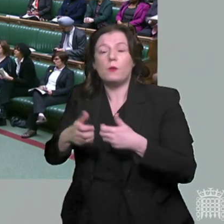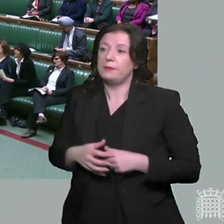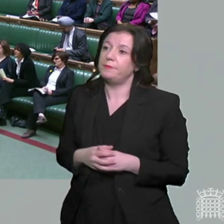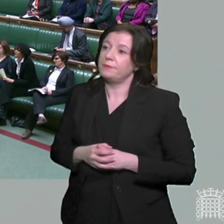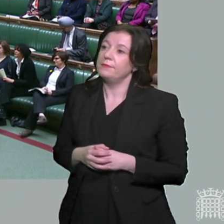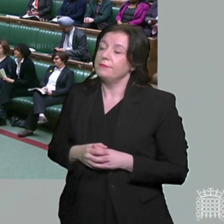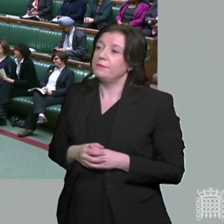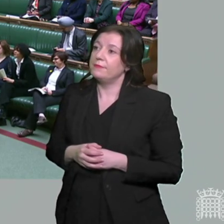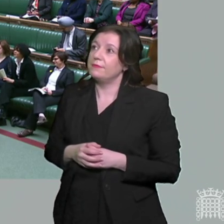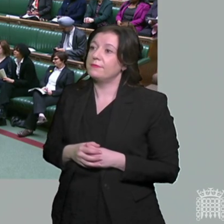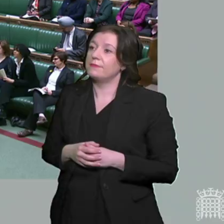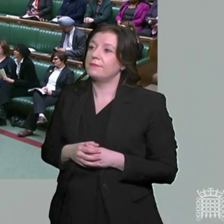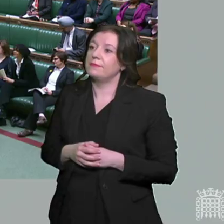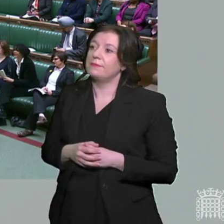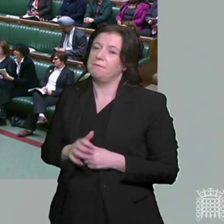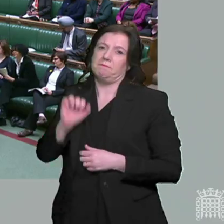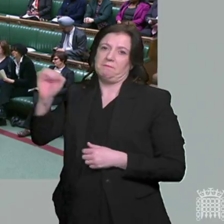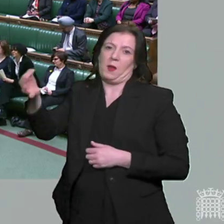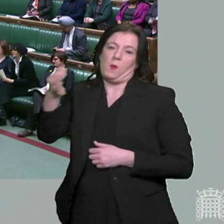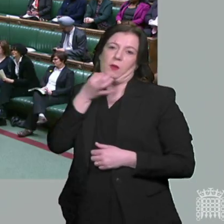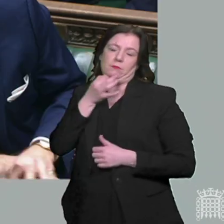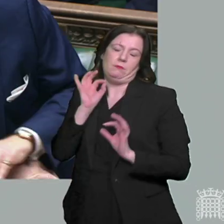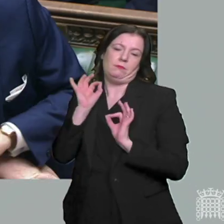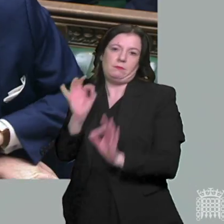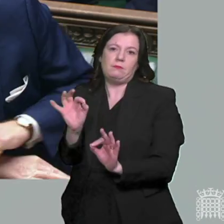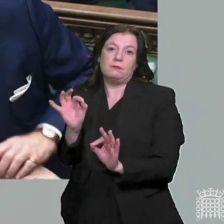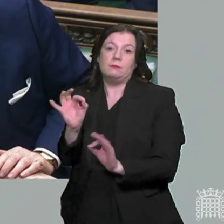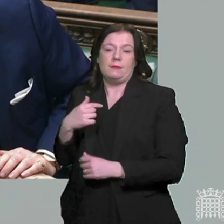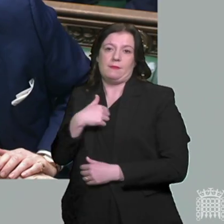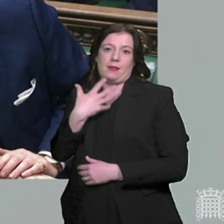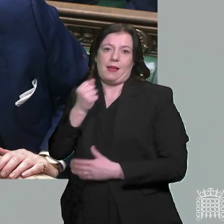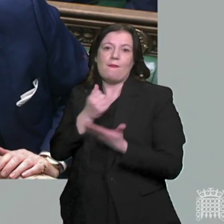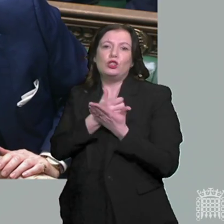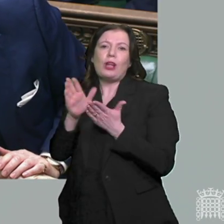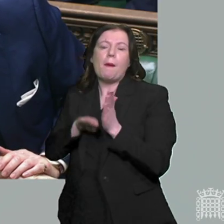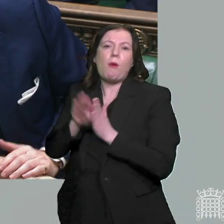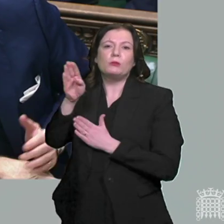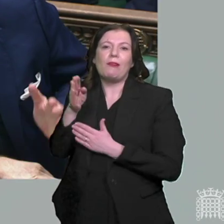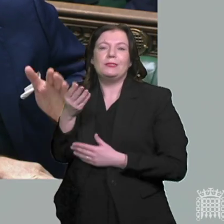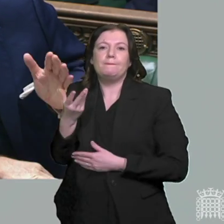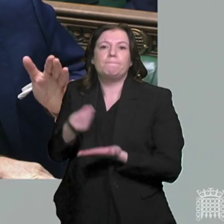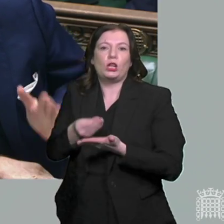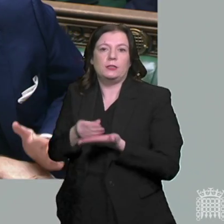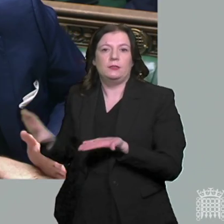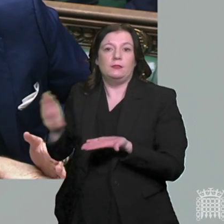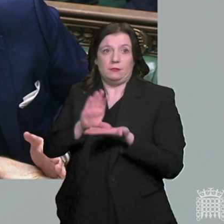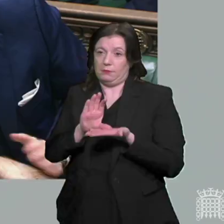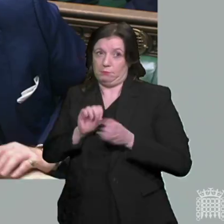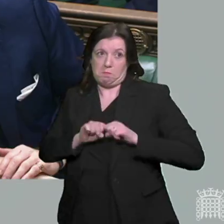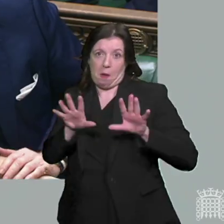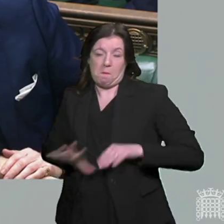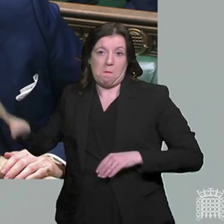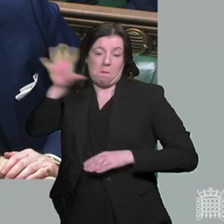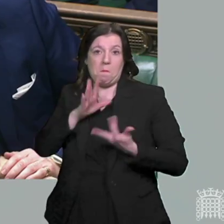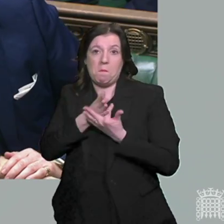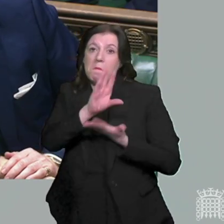That is an excellent question. We have set out the shared prosperity fund, which is now fully deployed around the country.